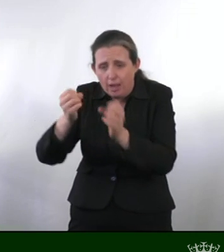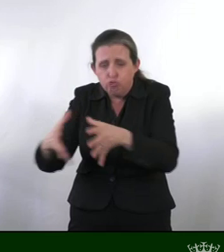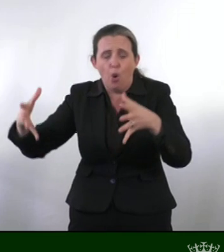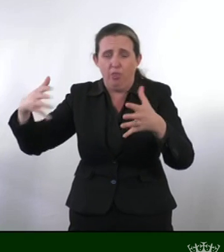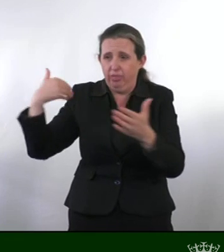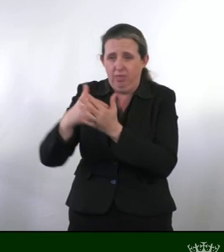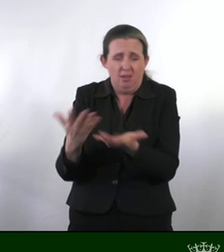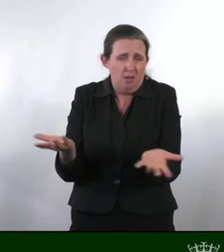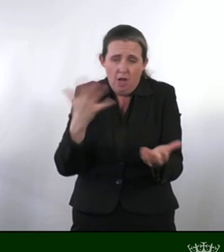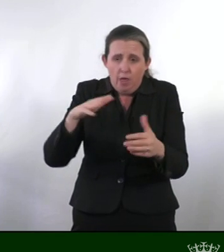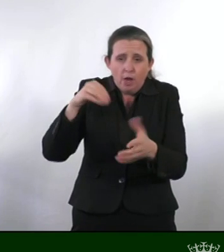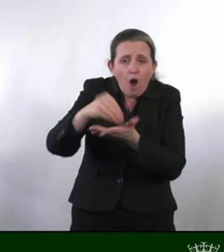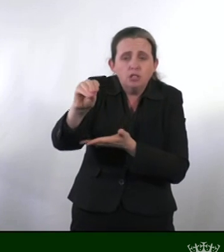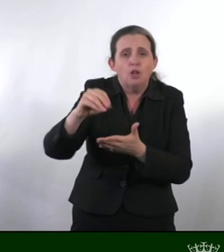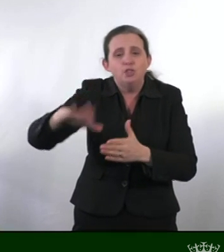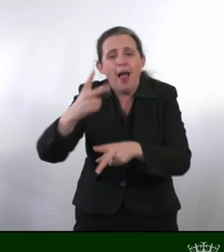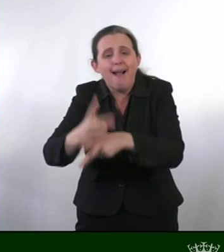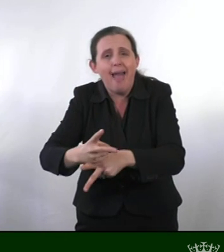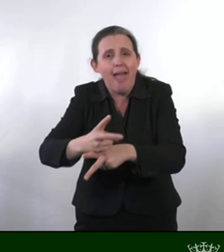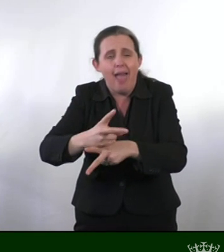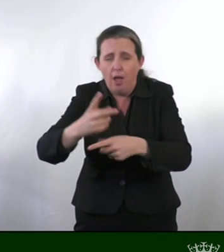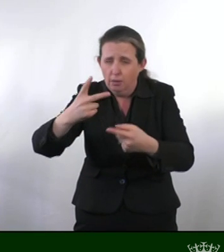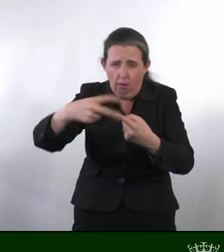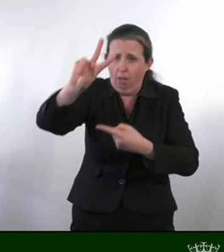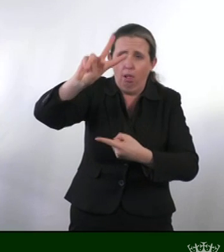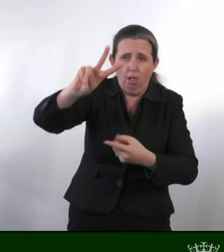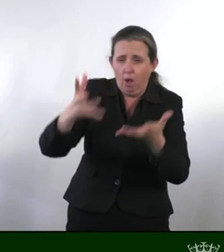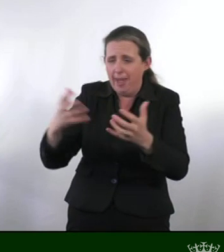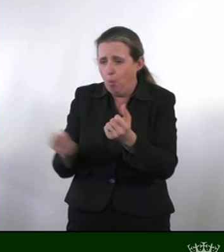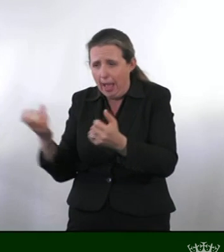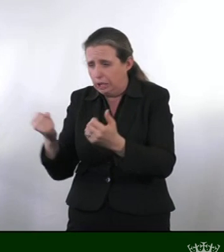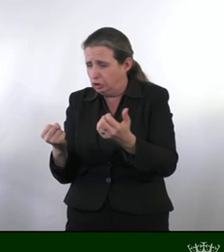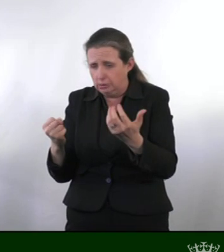The cost of childcare has risen twice as fast as wages.